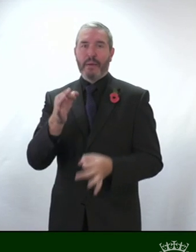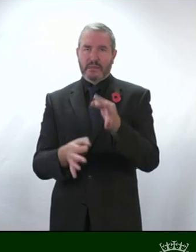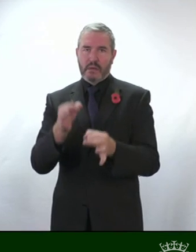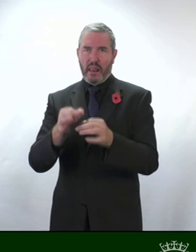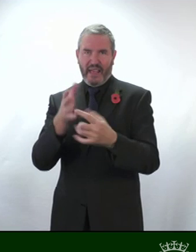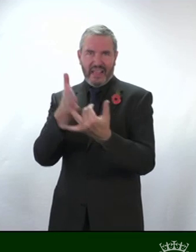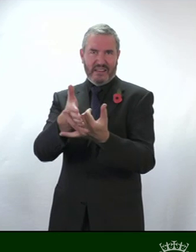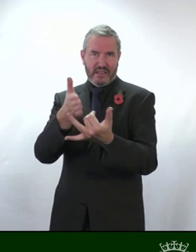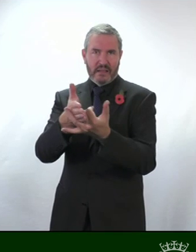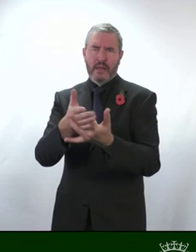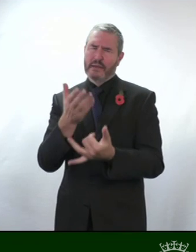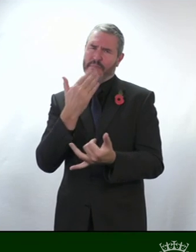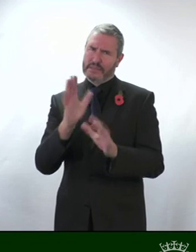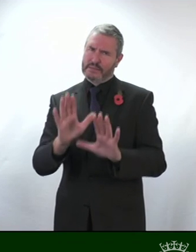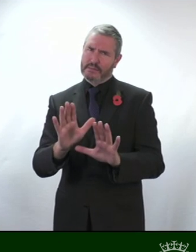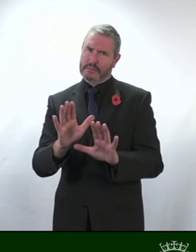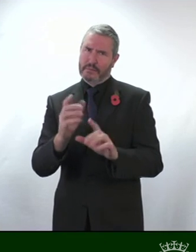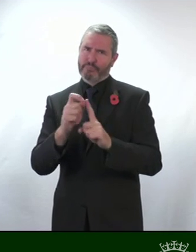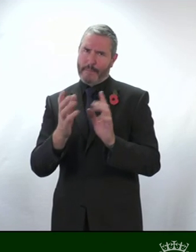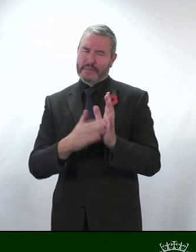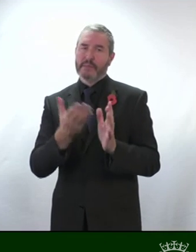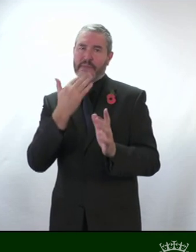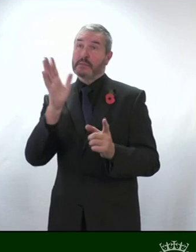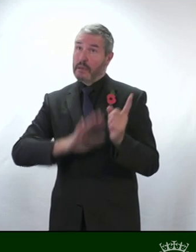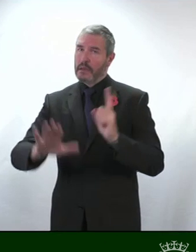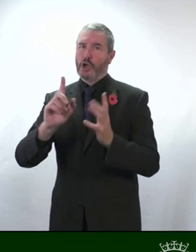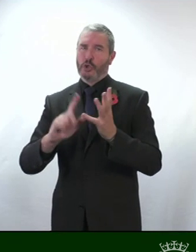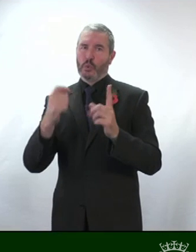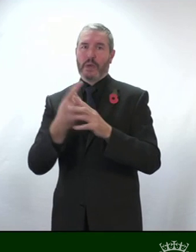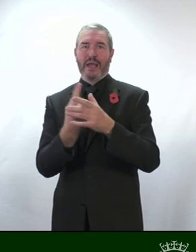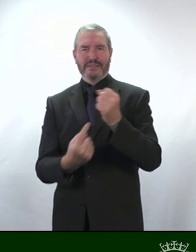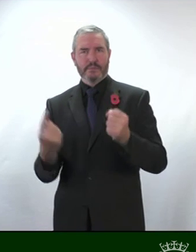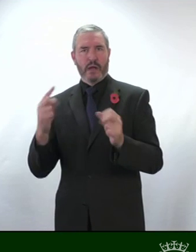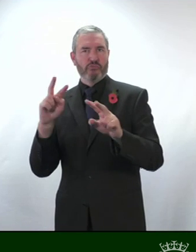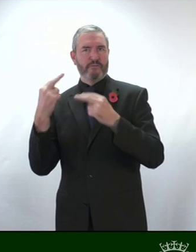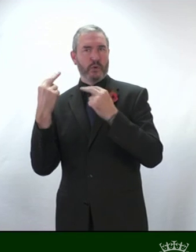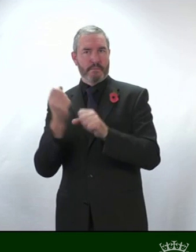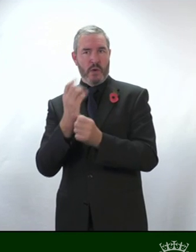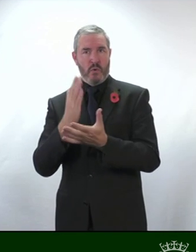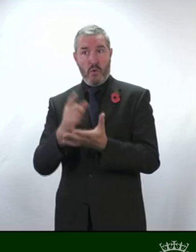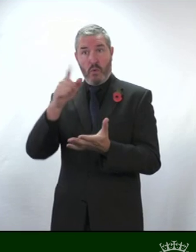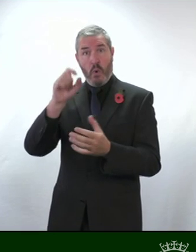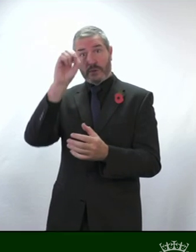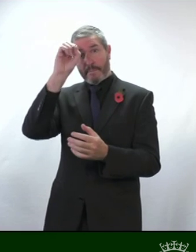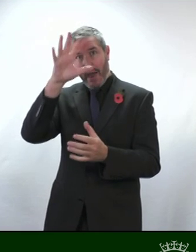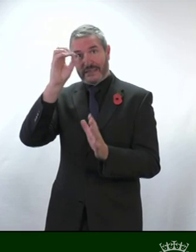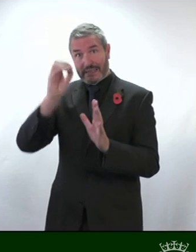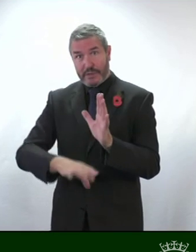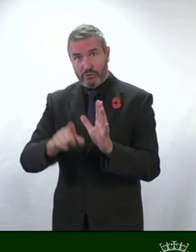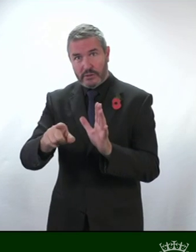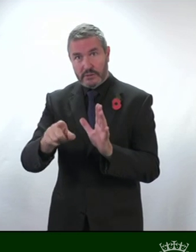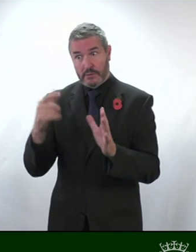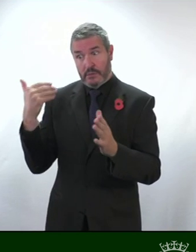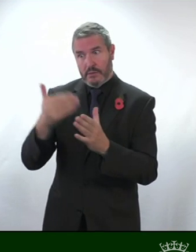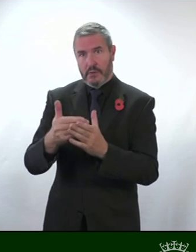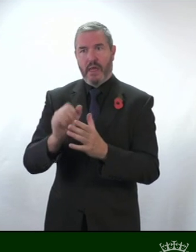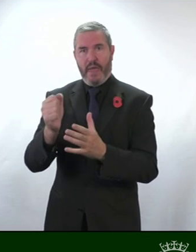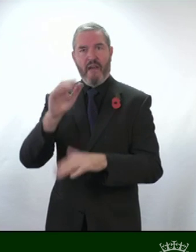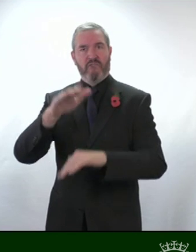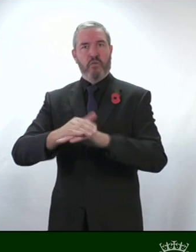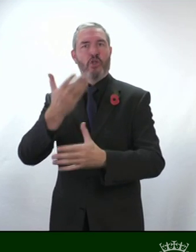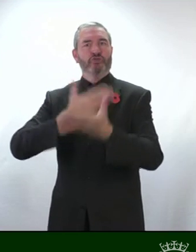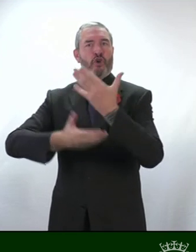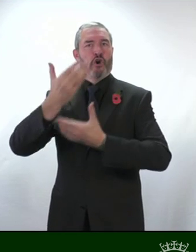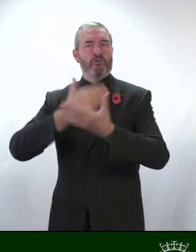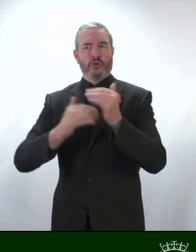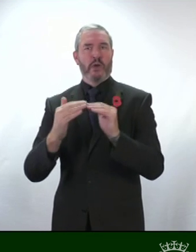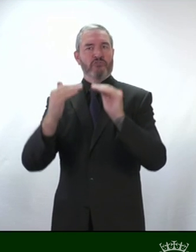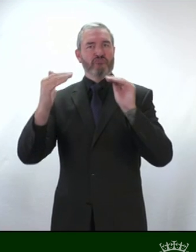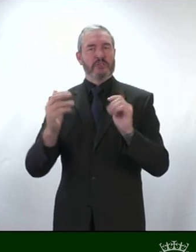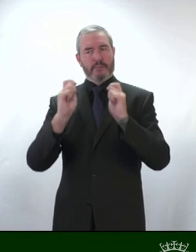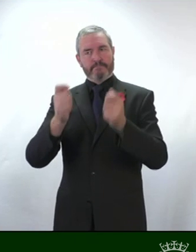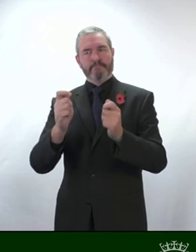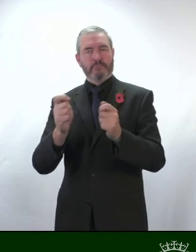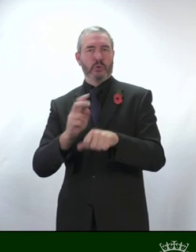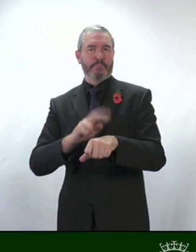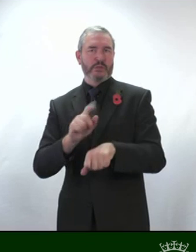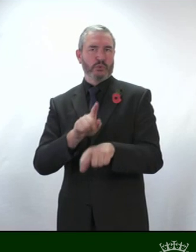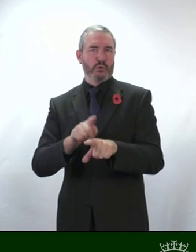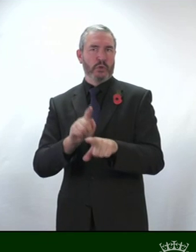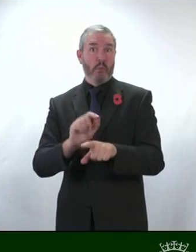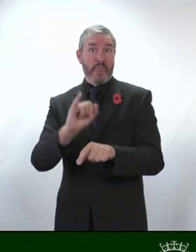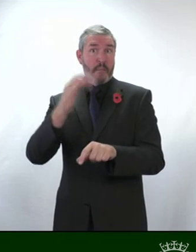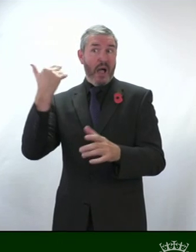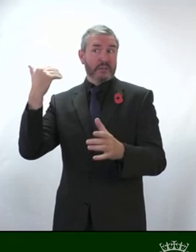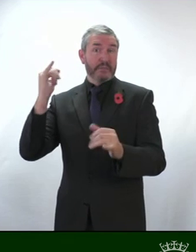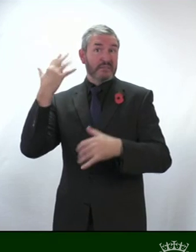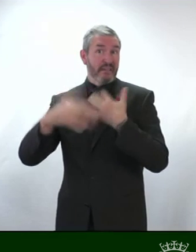Will the Prime Minister commit today to undertaking a UK-wide independent review to ensure that the experiences of miners are fully understood, to bring reconciliation to miners and police officers, and to try to heal the wounds of the past?